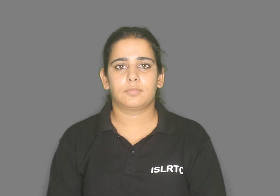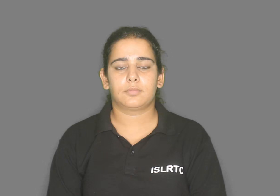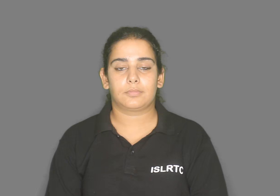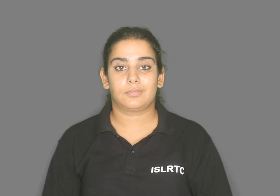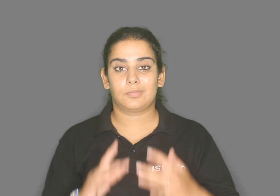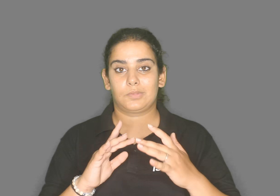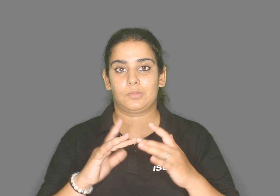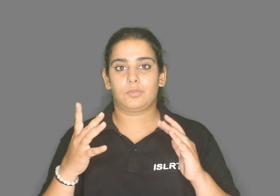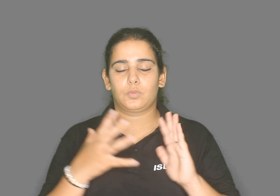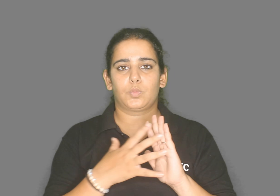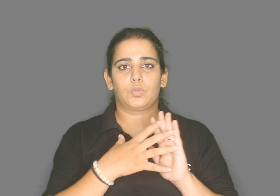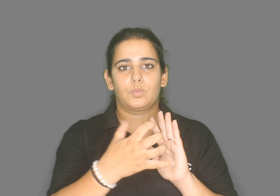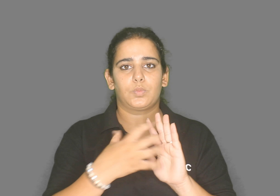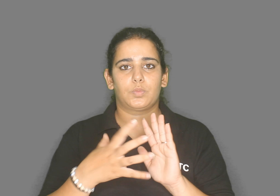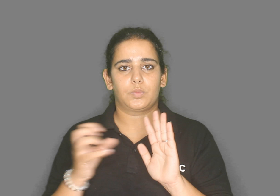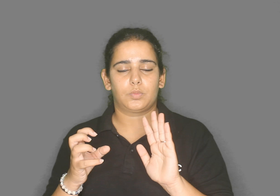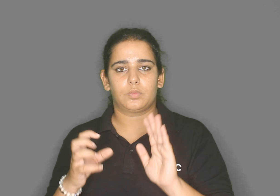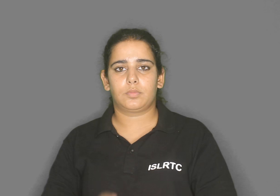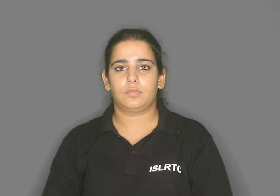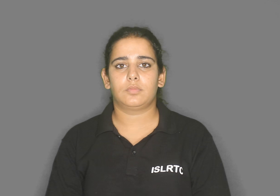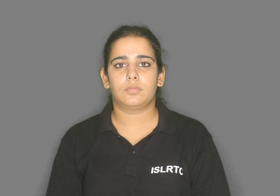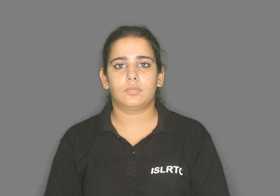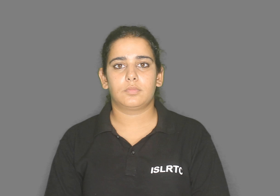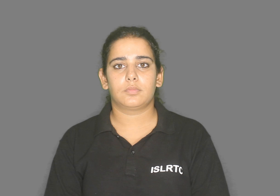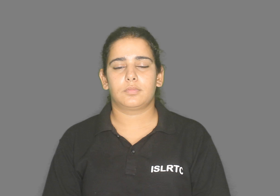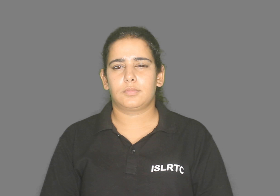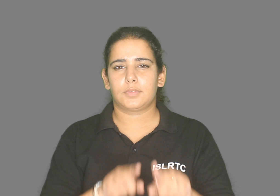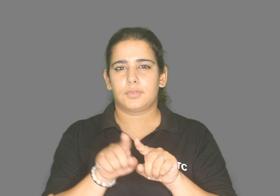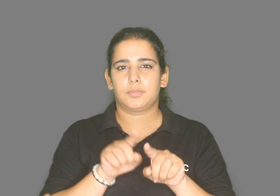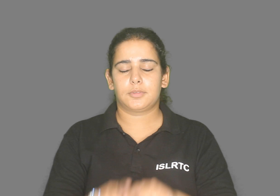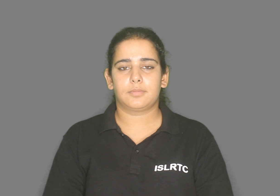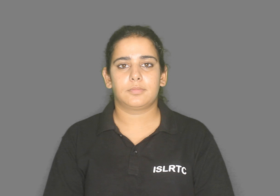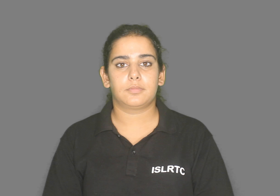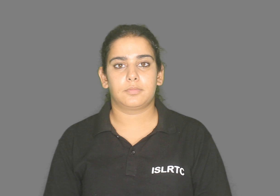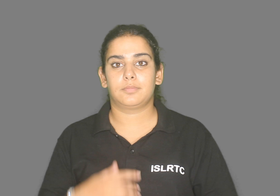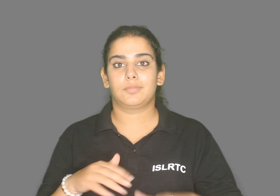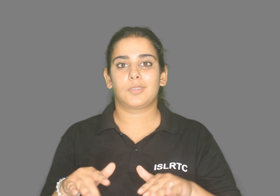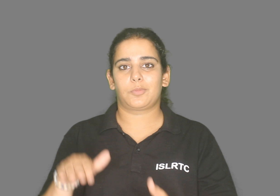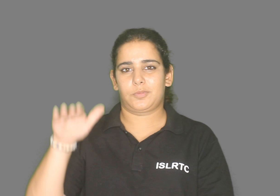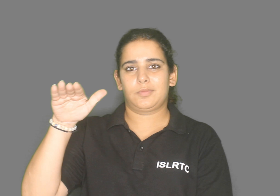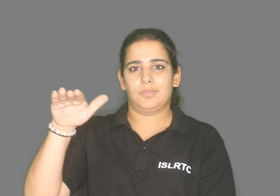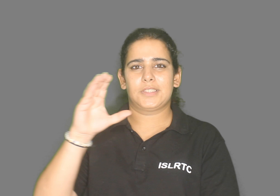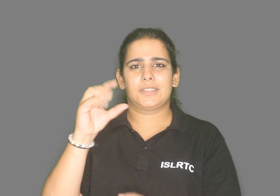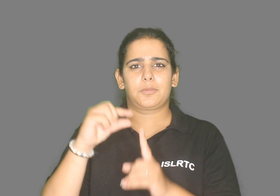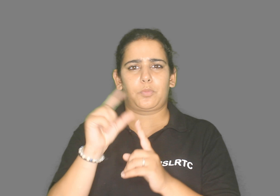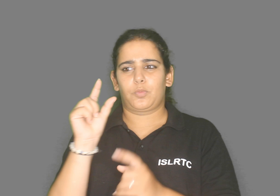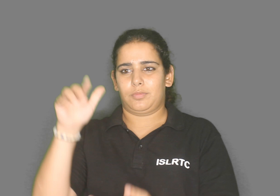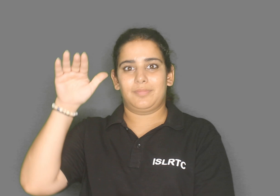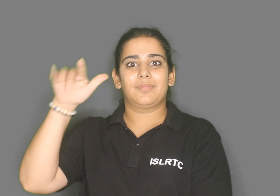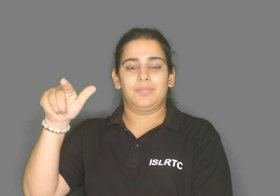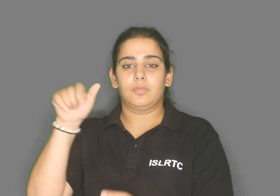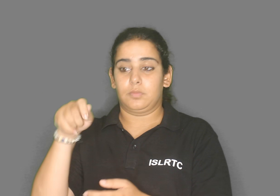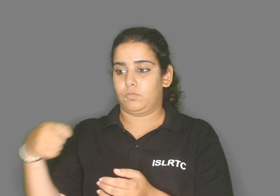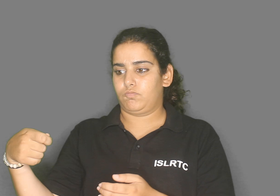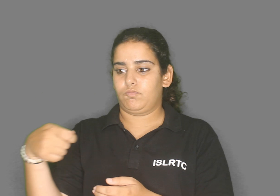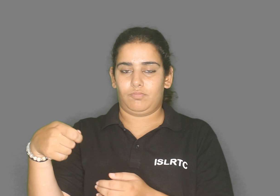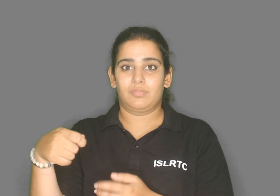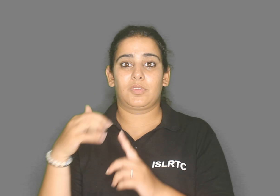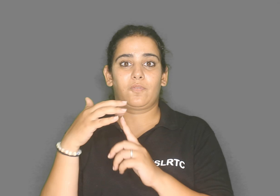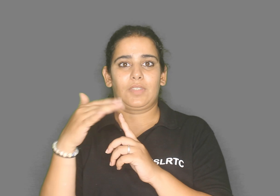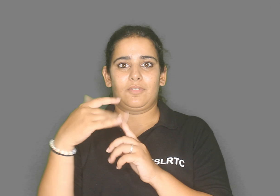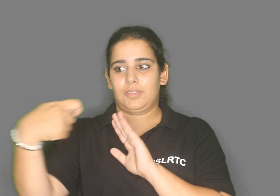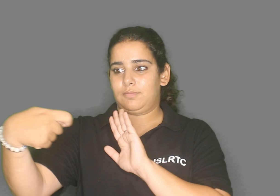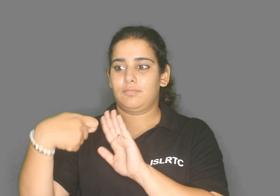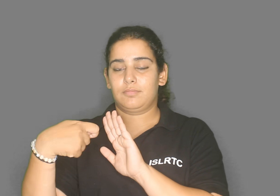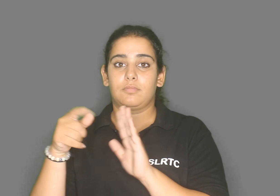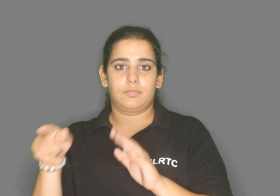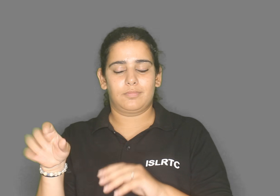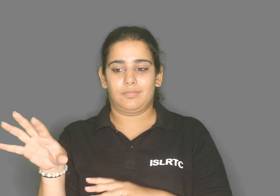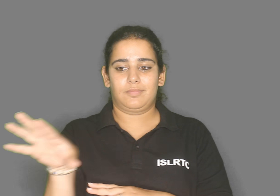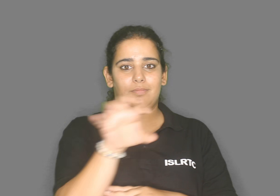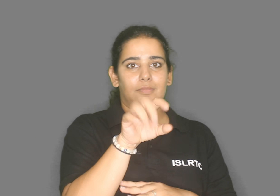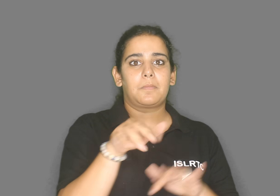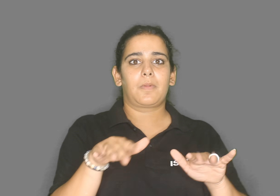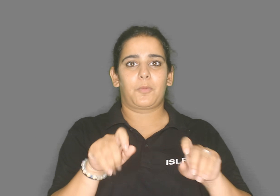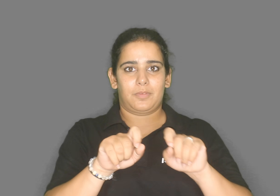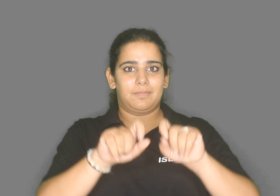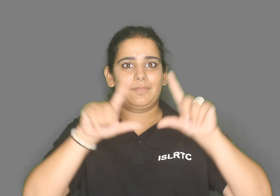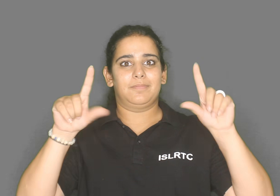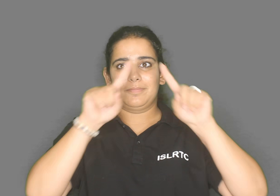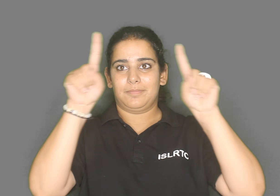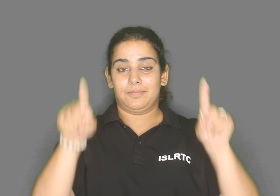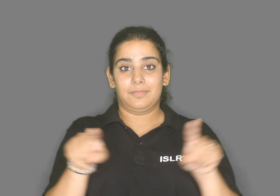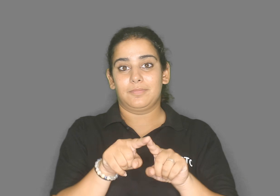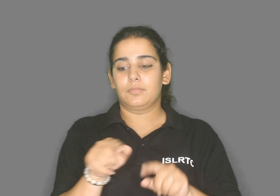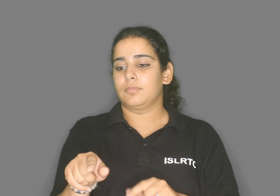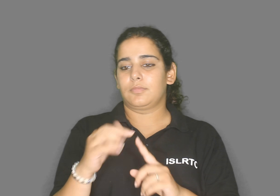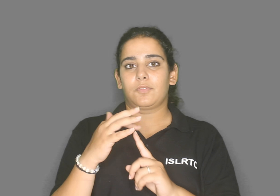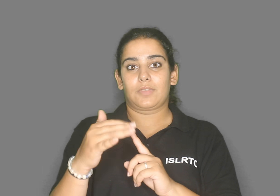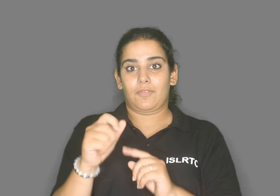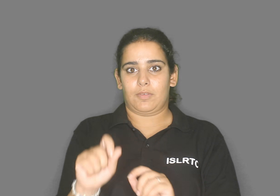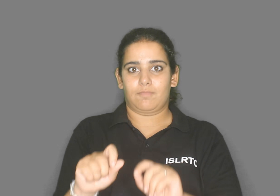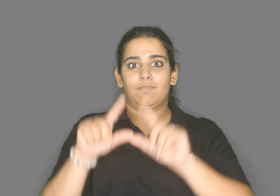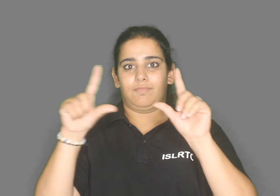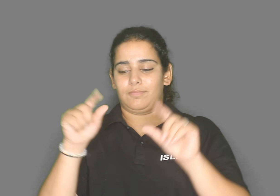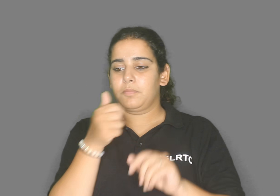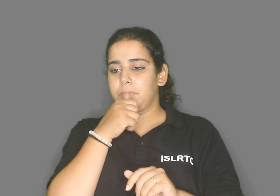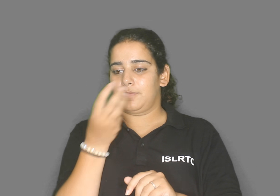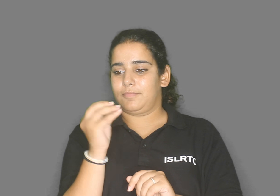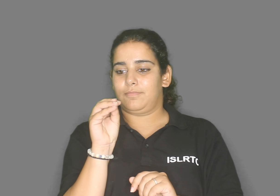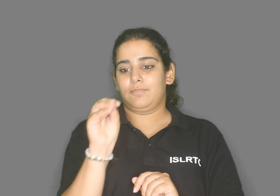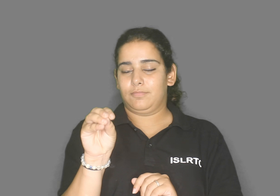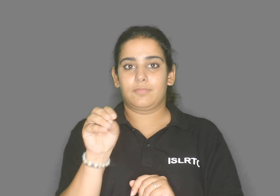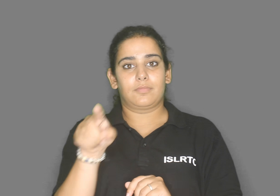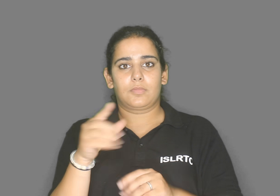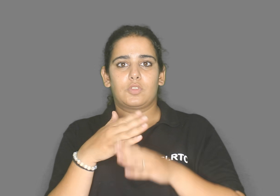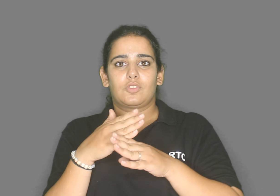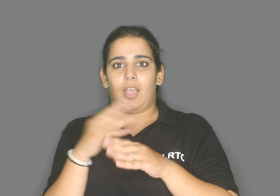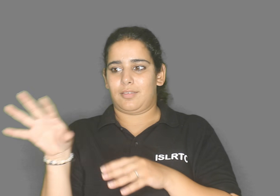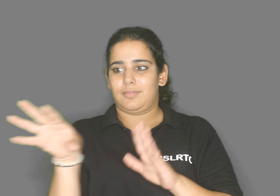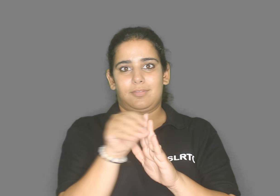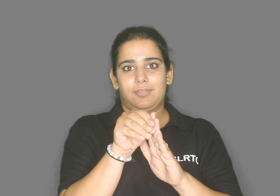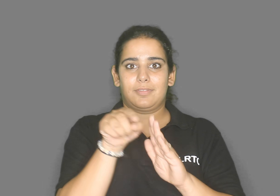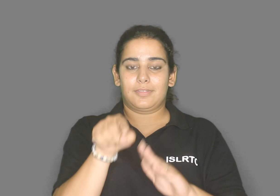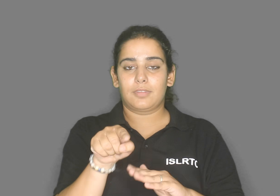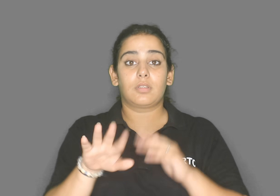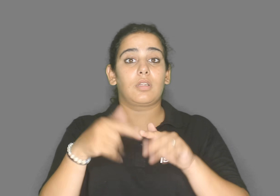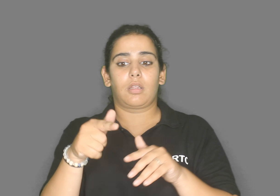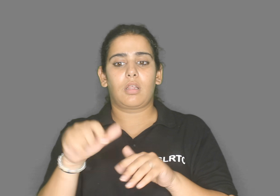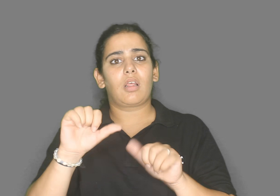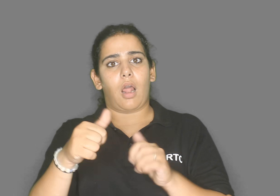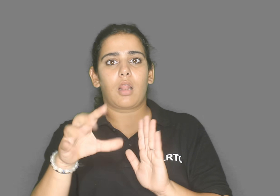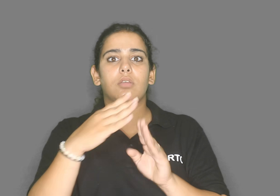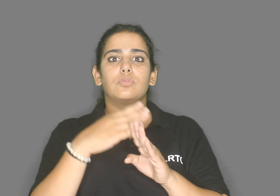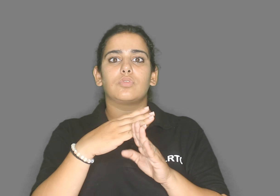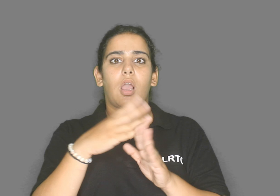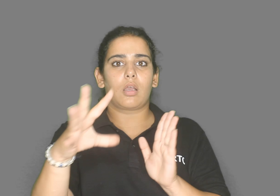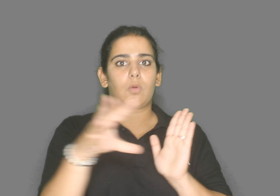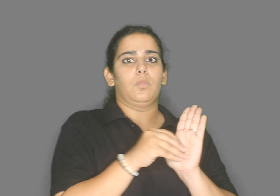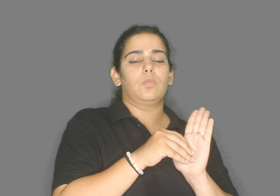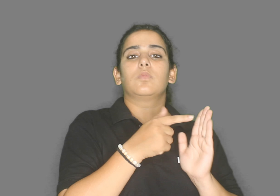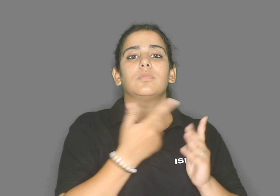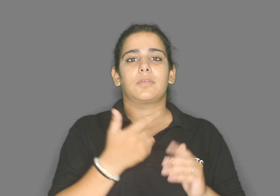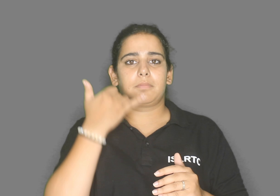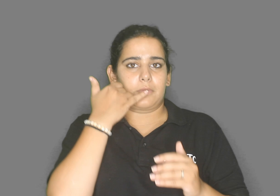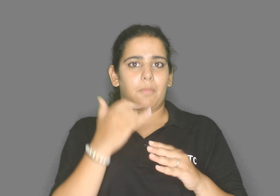Client-Server Model A client-server model is a networking computing system design that illustrates a relationship between two or more computers, where the client computers request and receive services or resources from a powerful centralized server computer